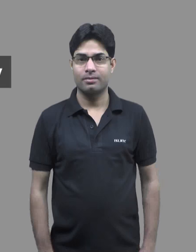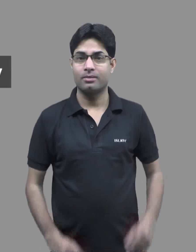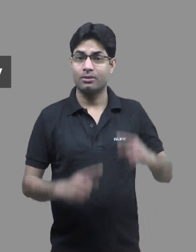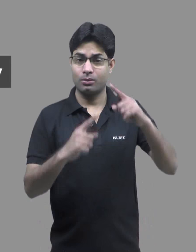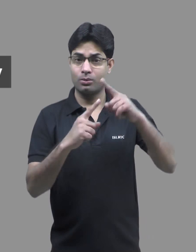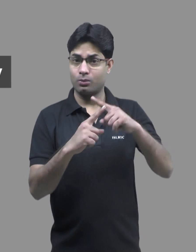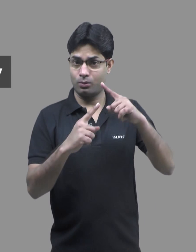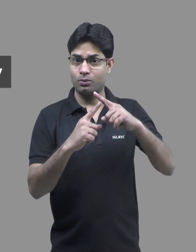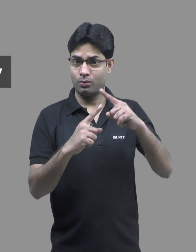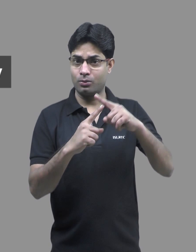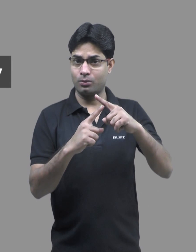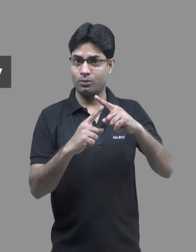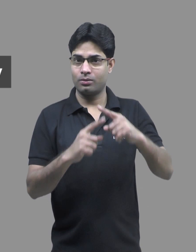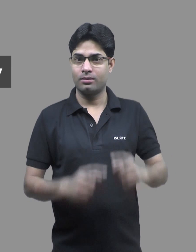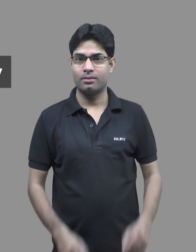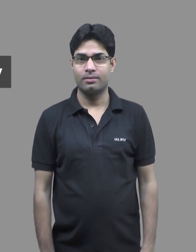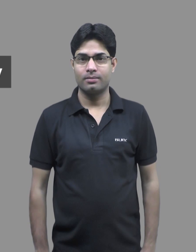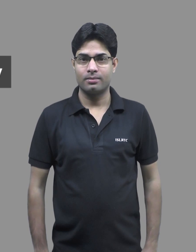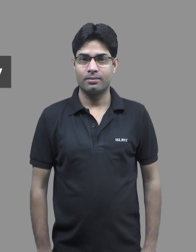Tuesday